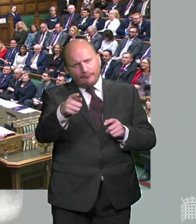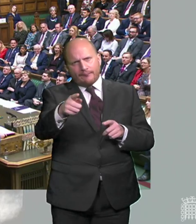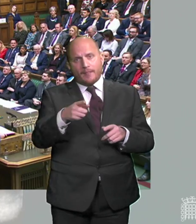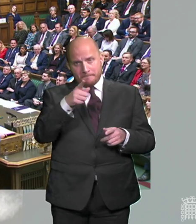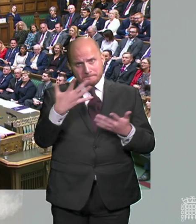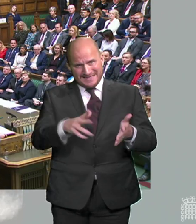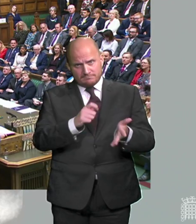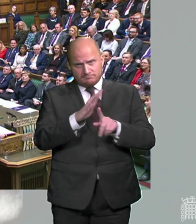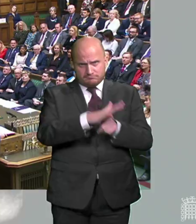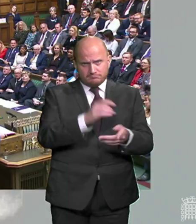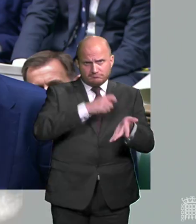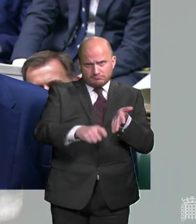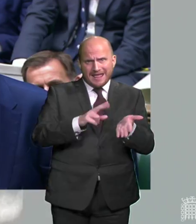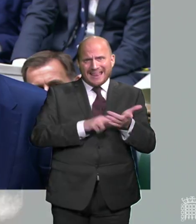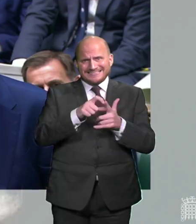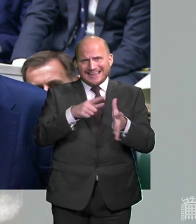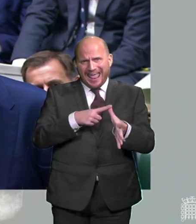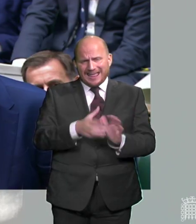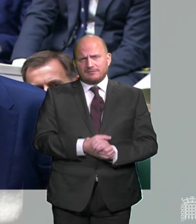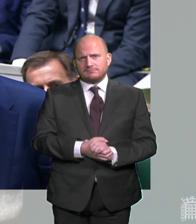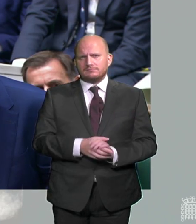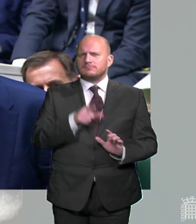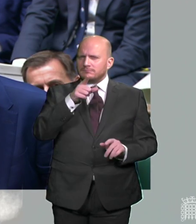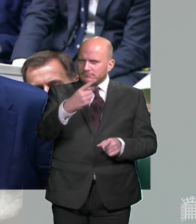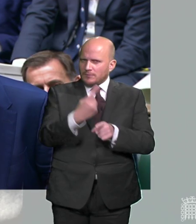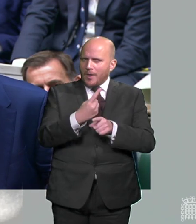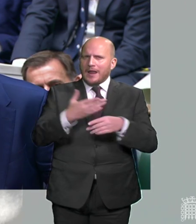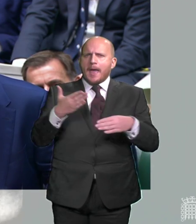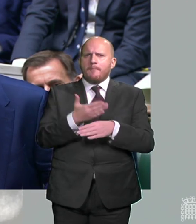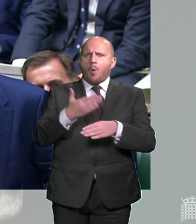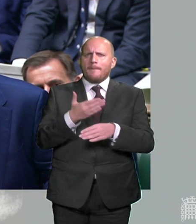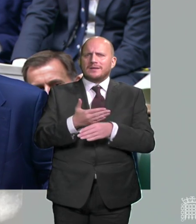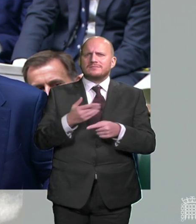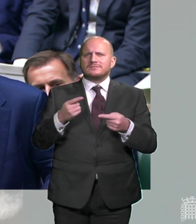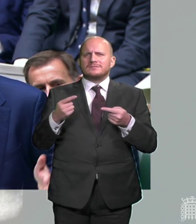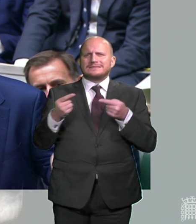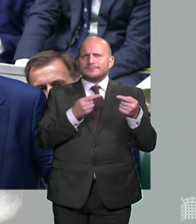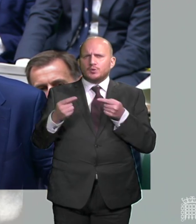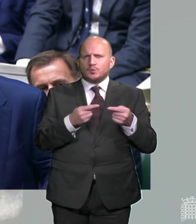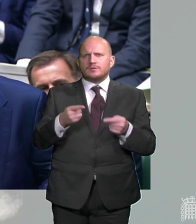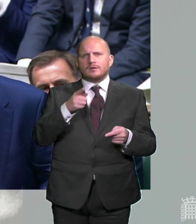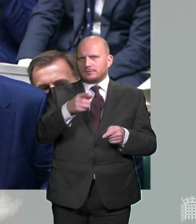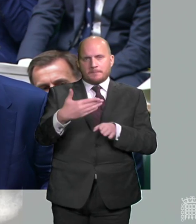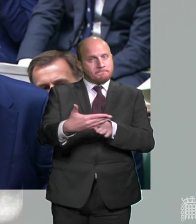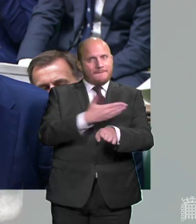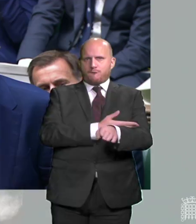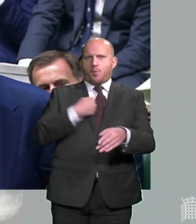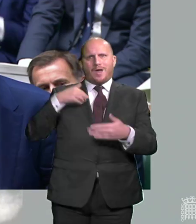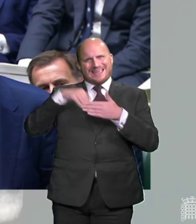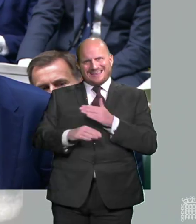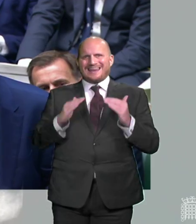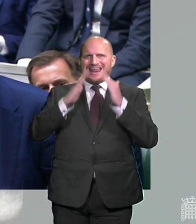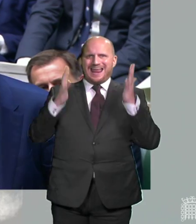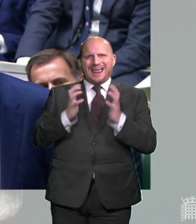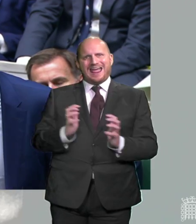The honourable Gentleman is referring to an employment dispute that was settled before I entered the House.